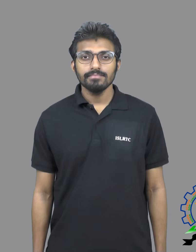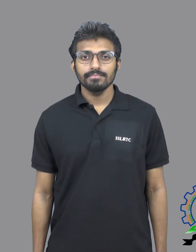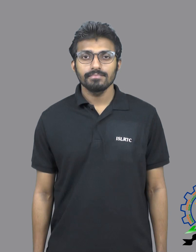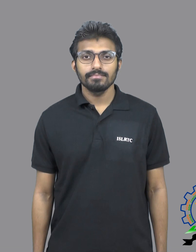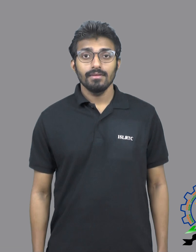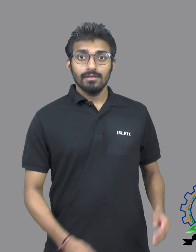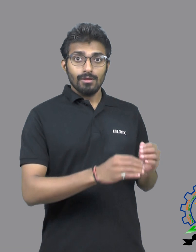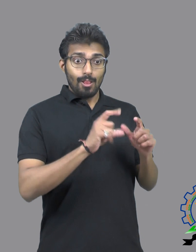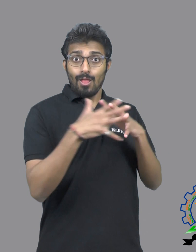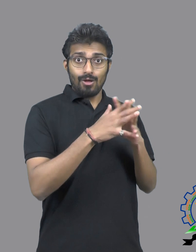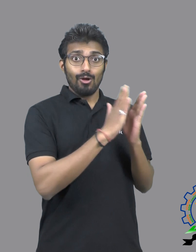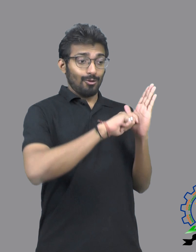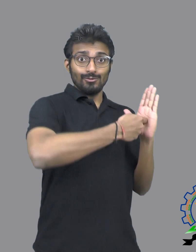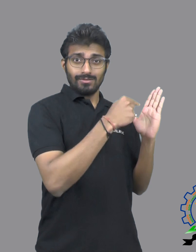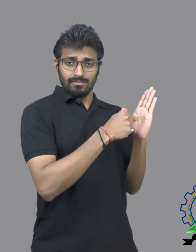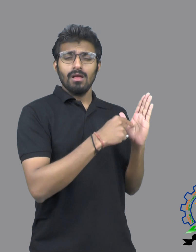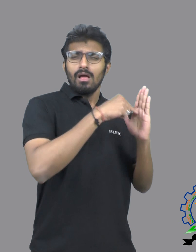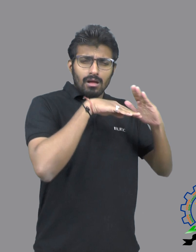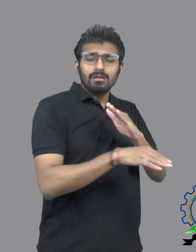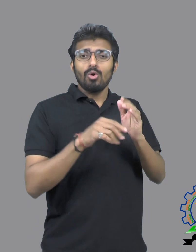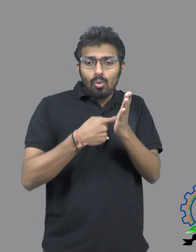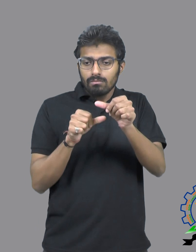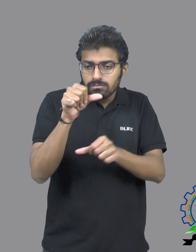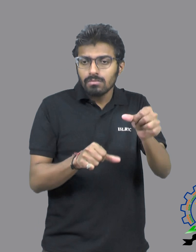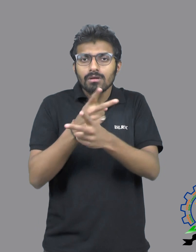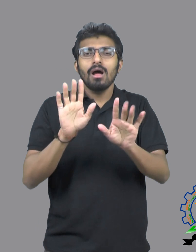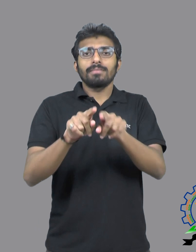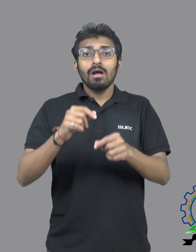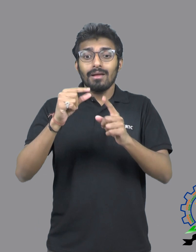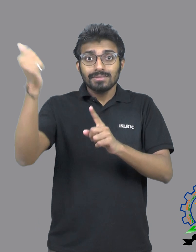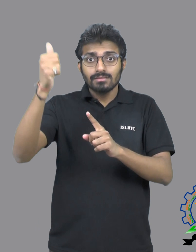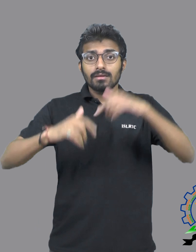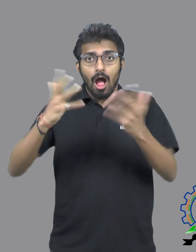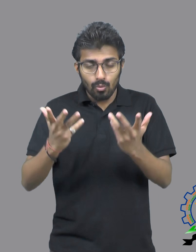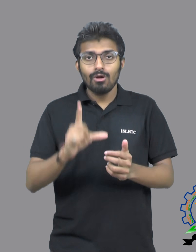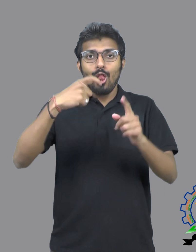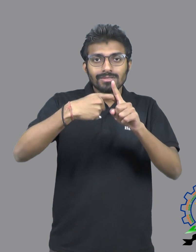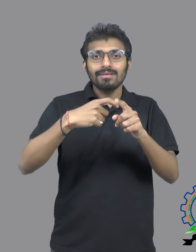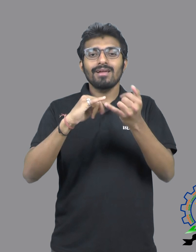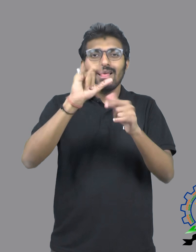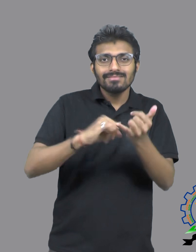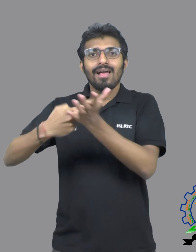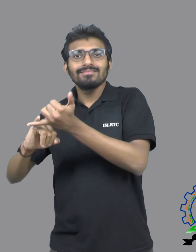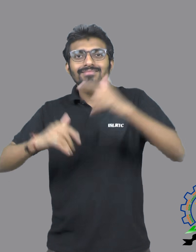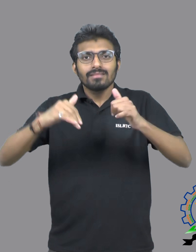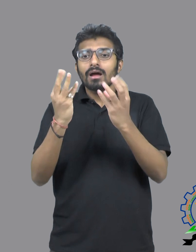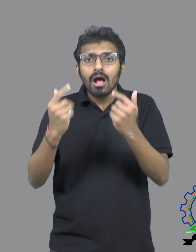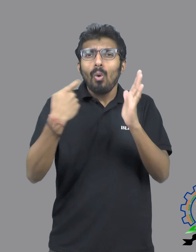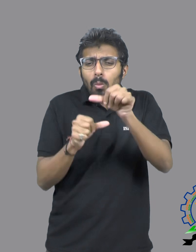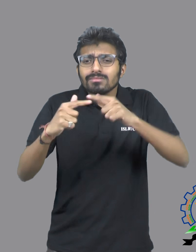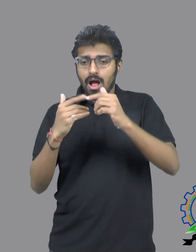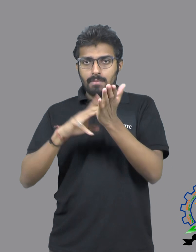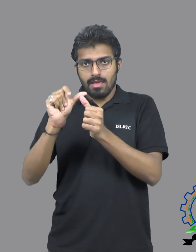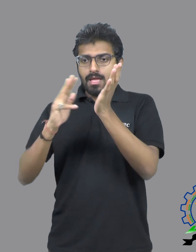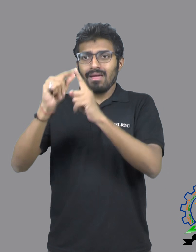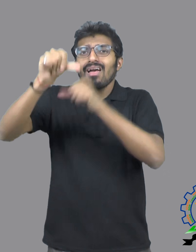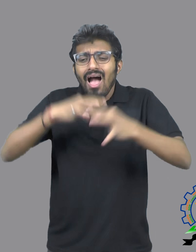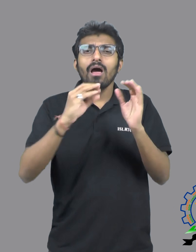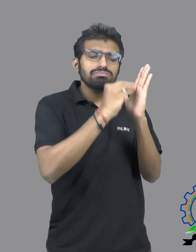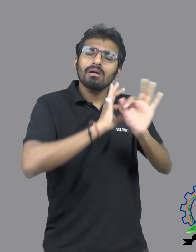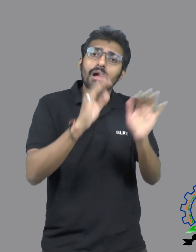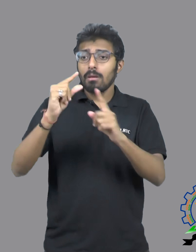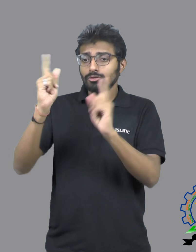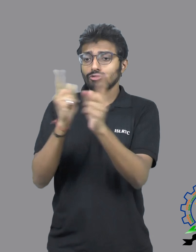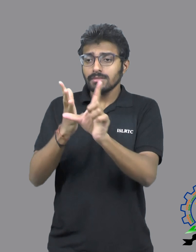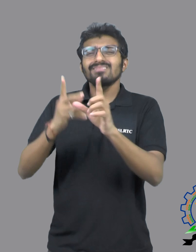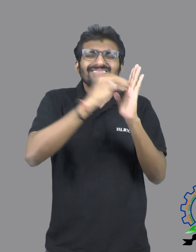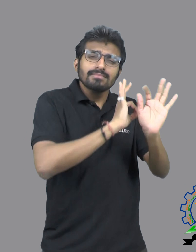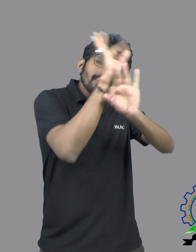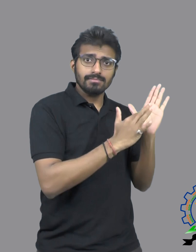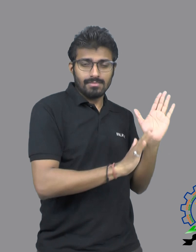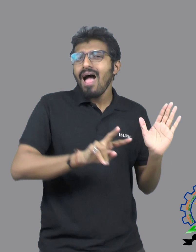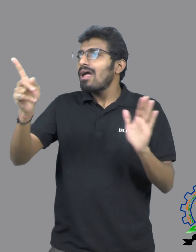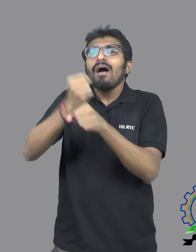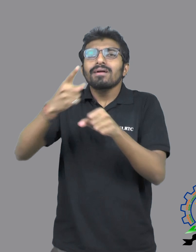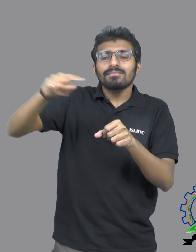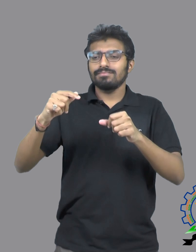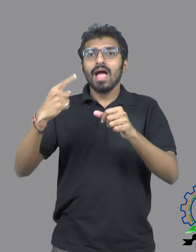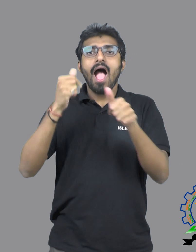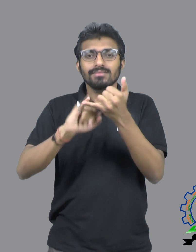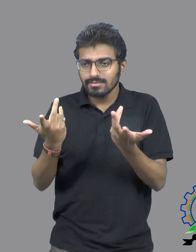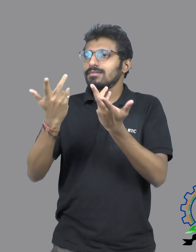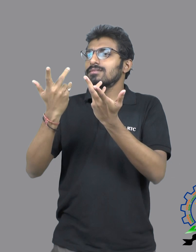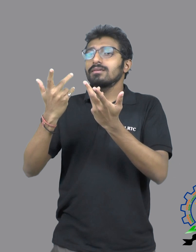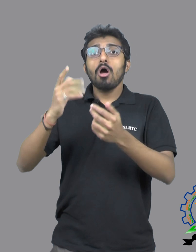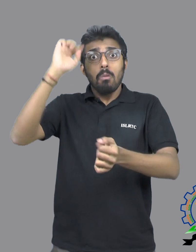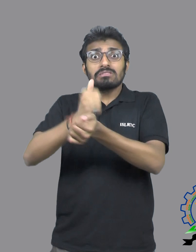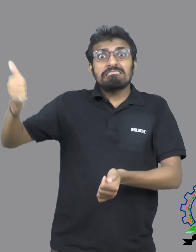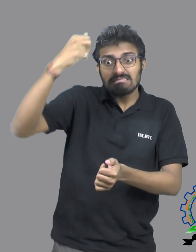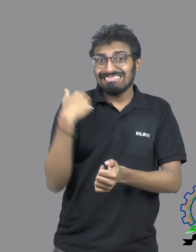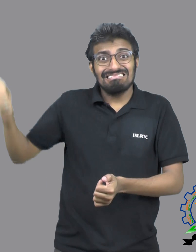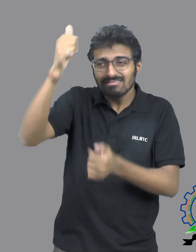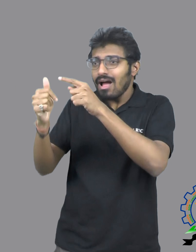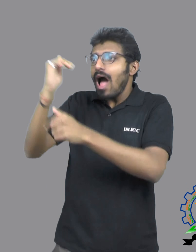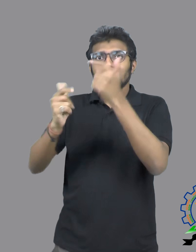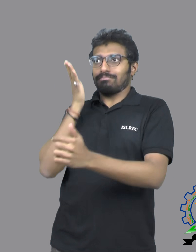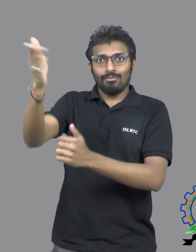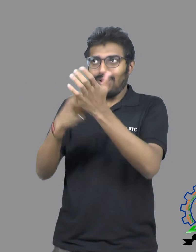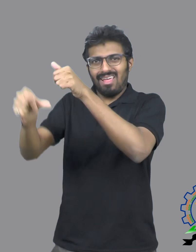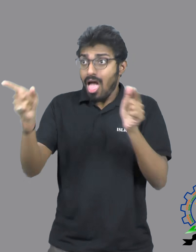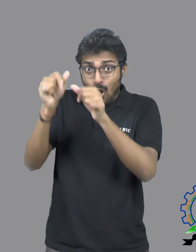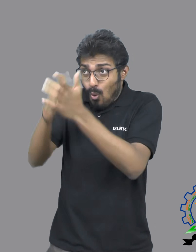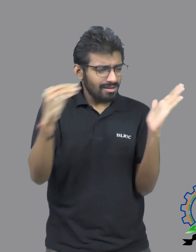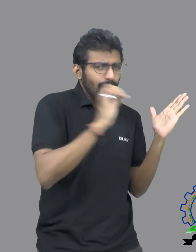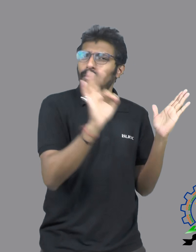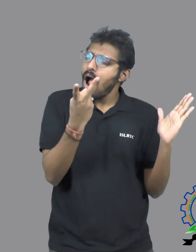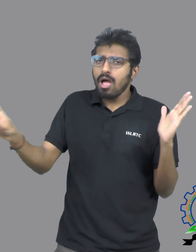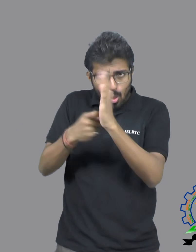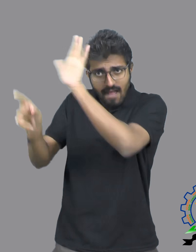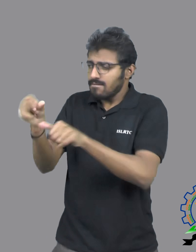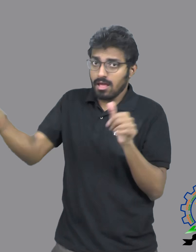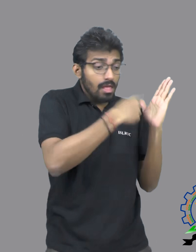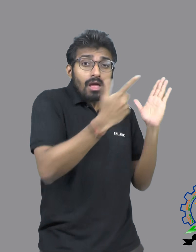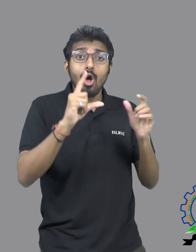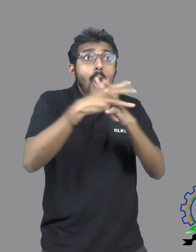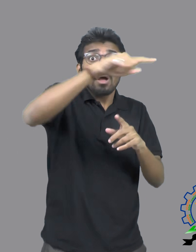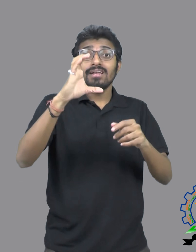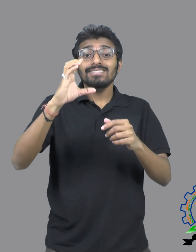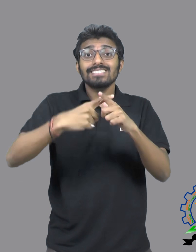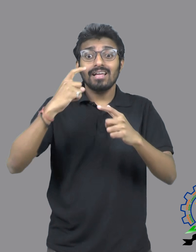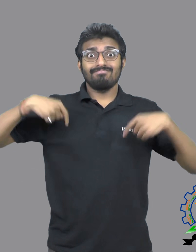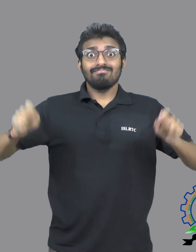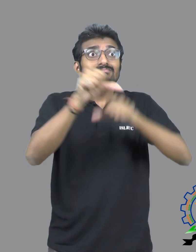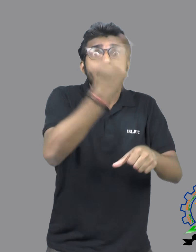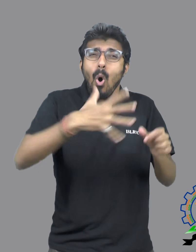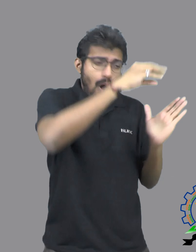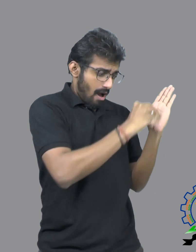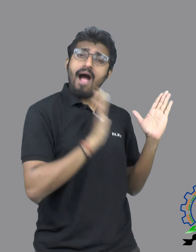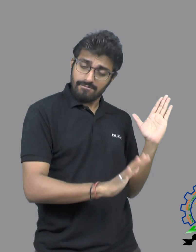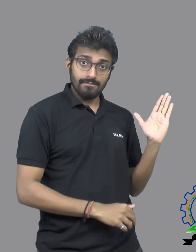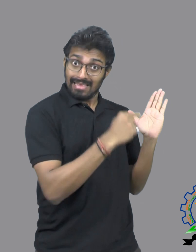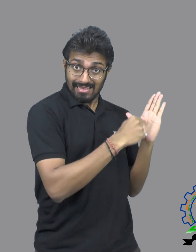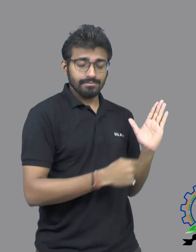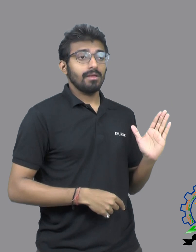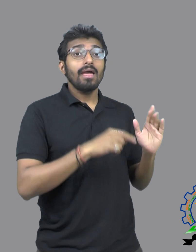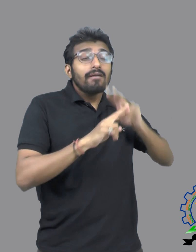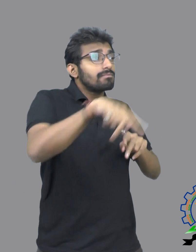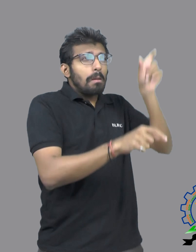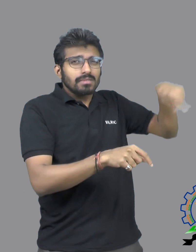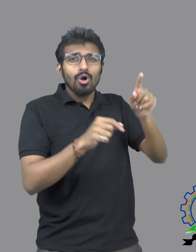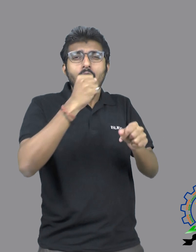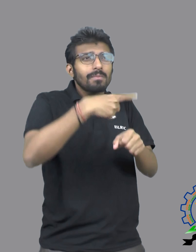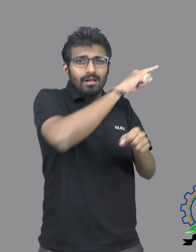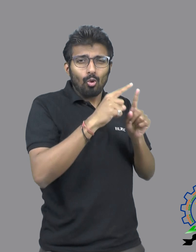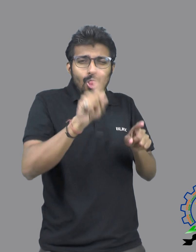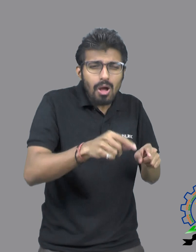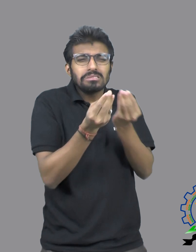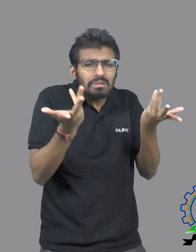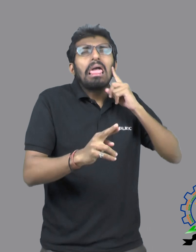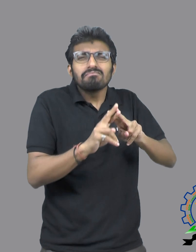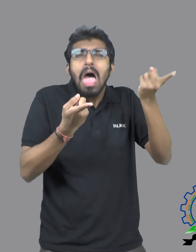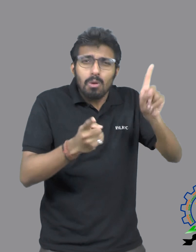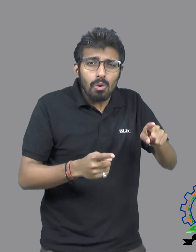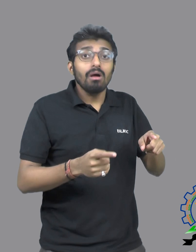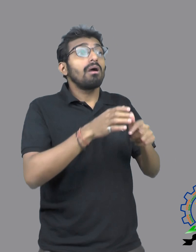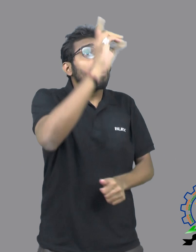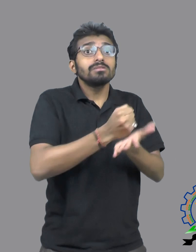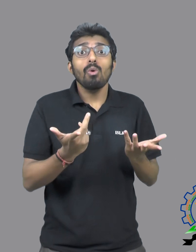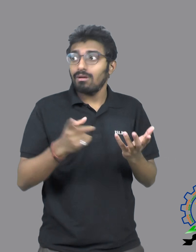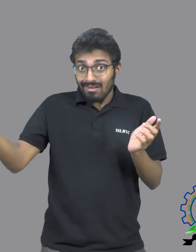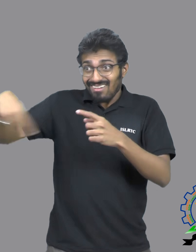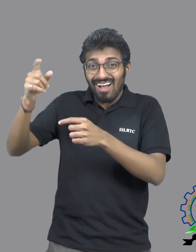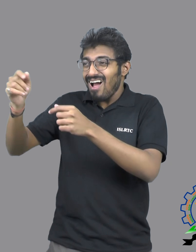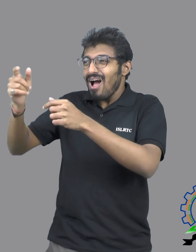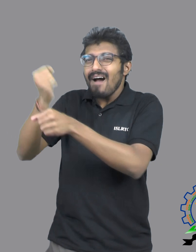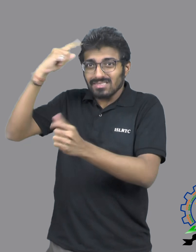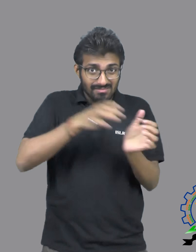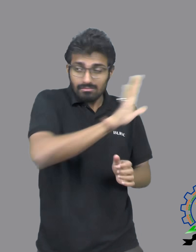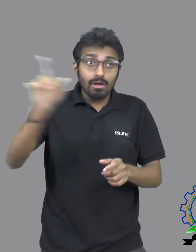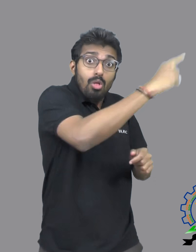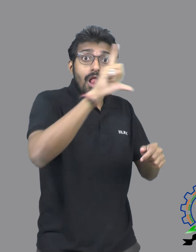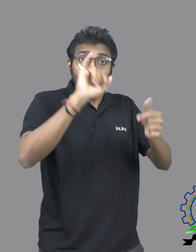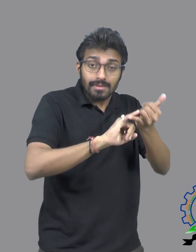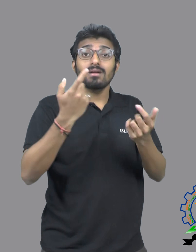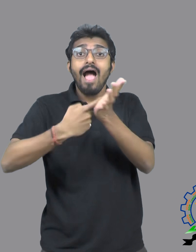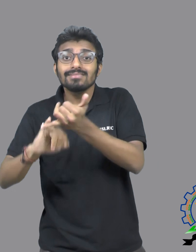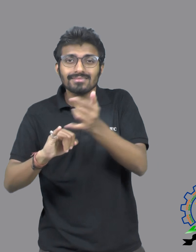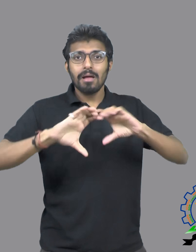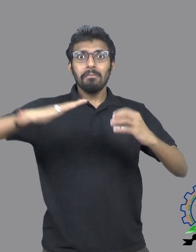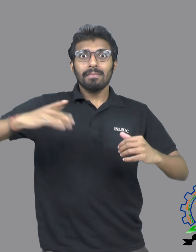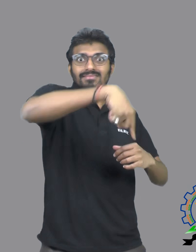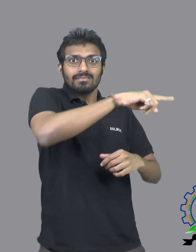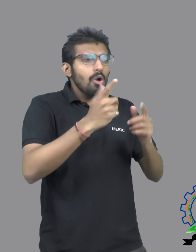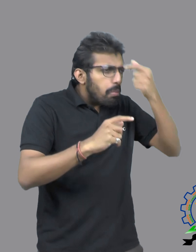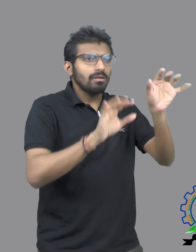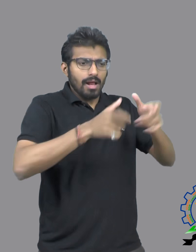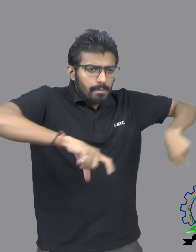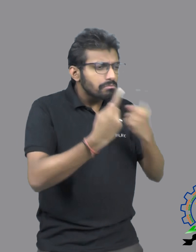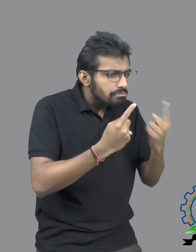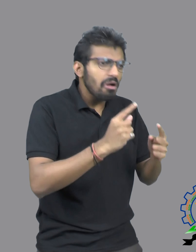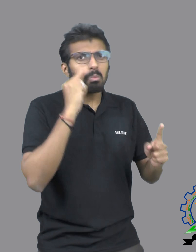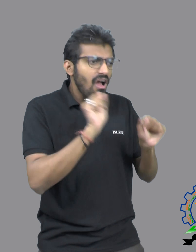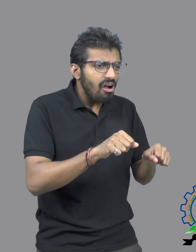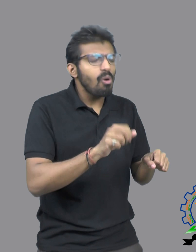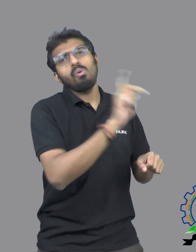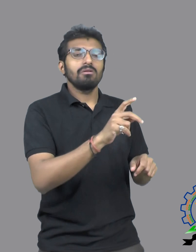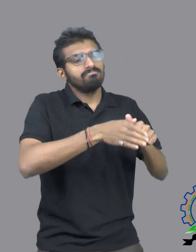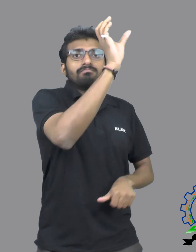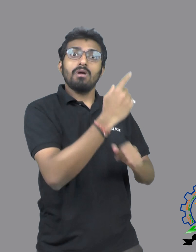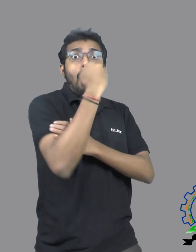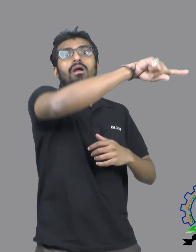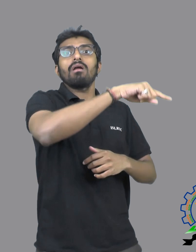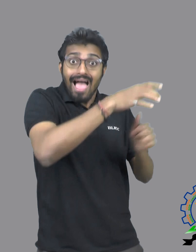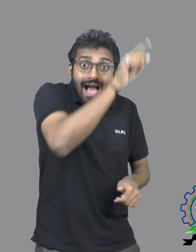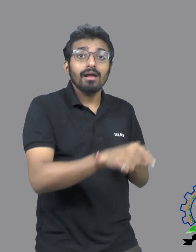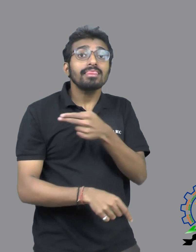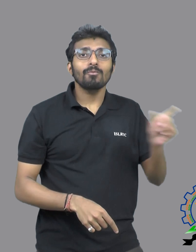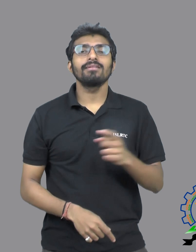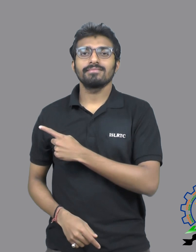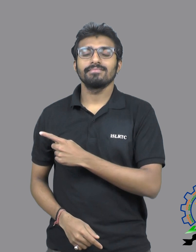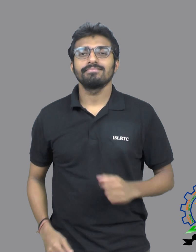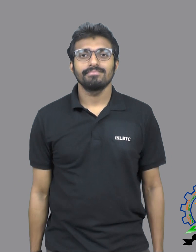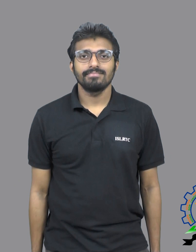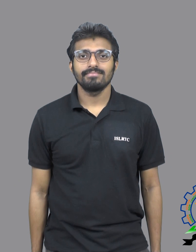Impeachment